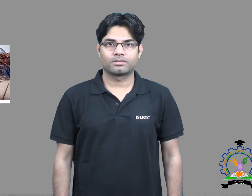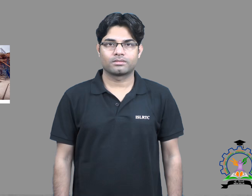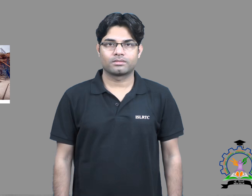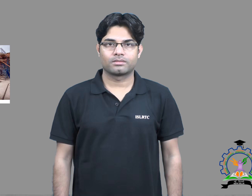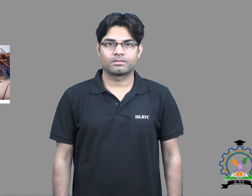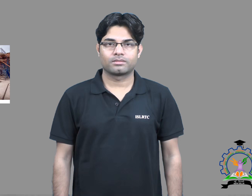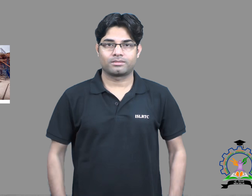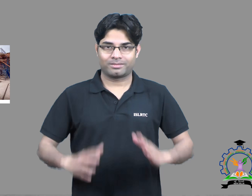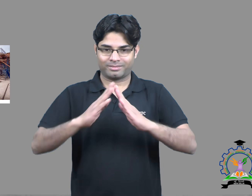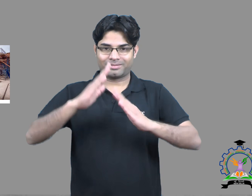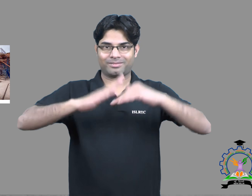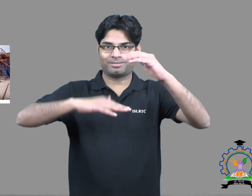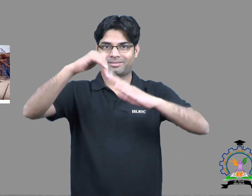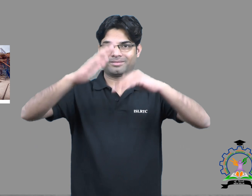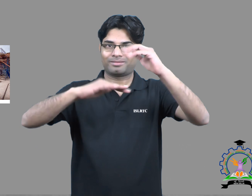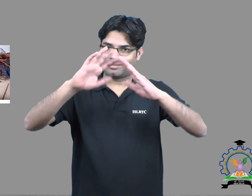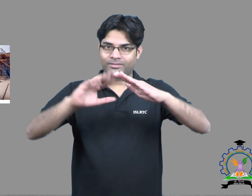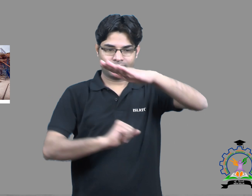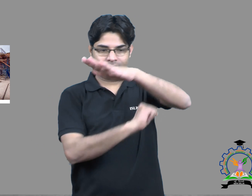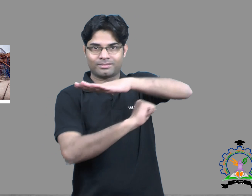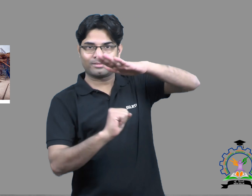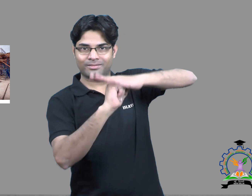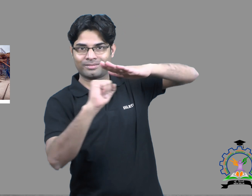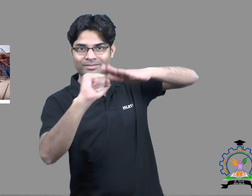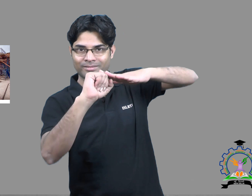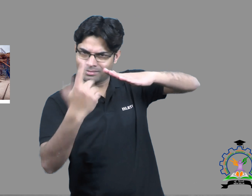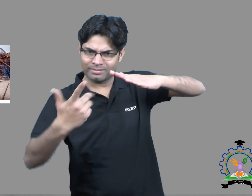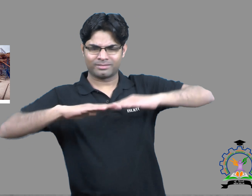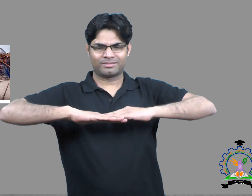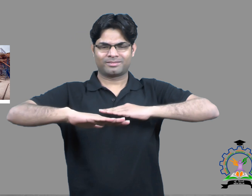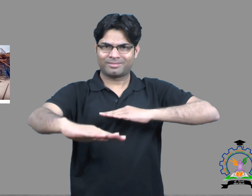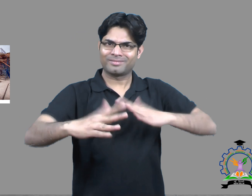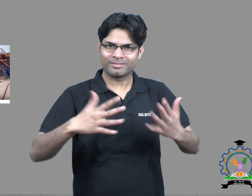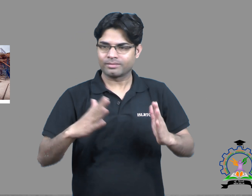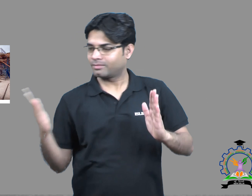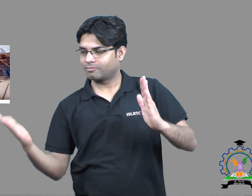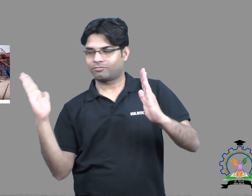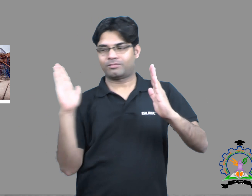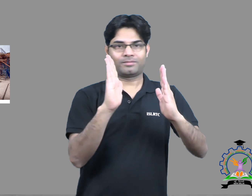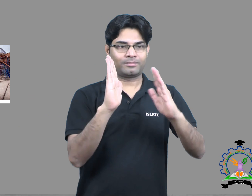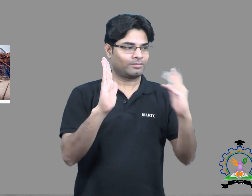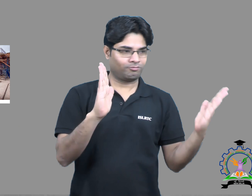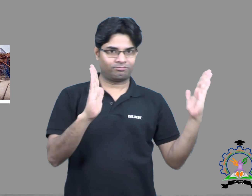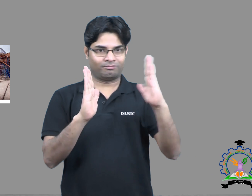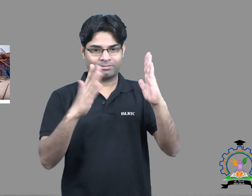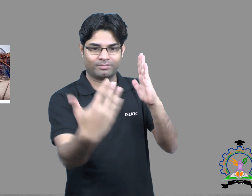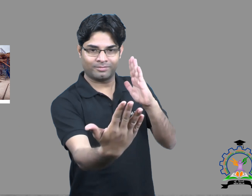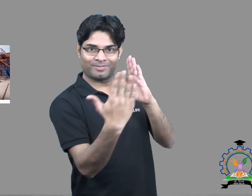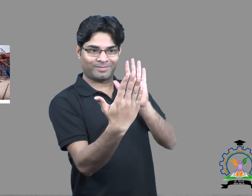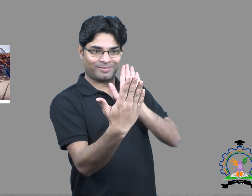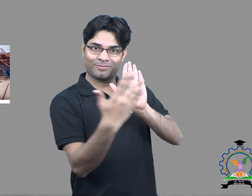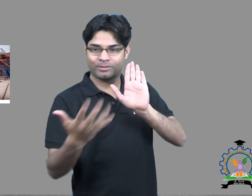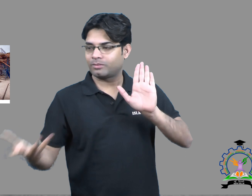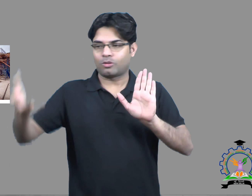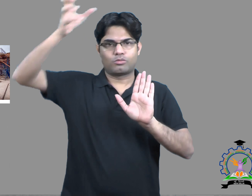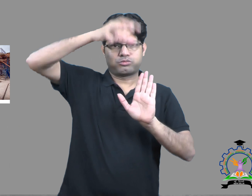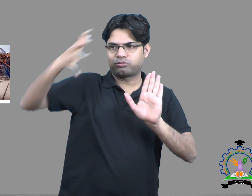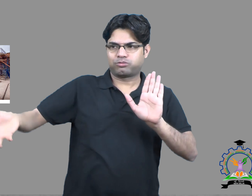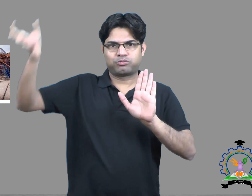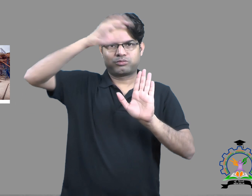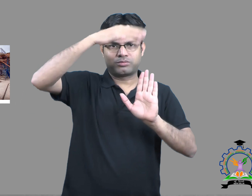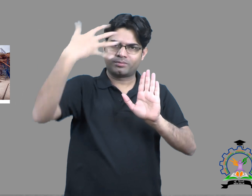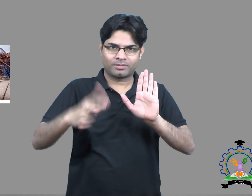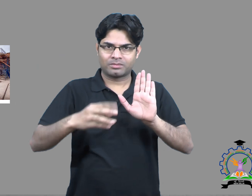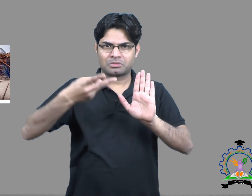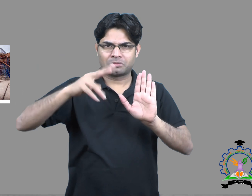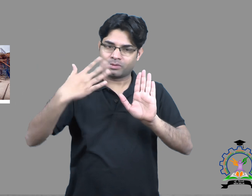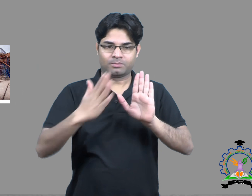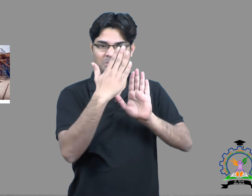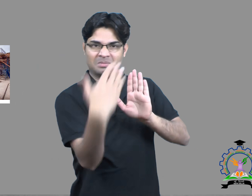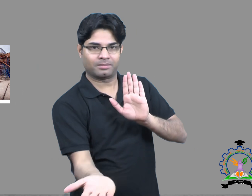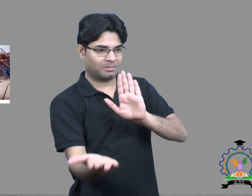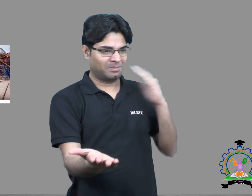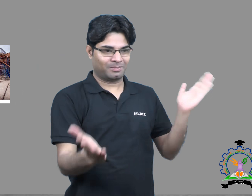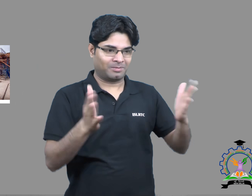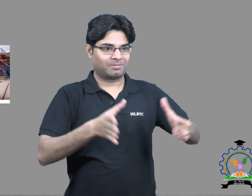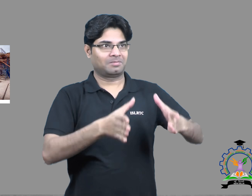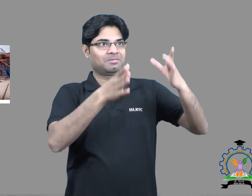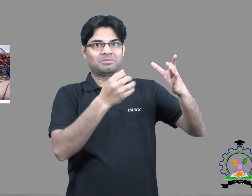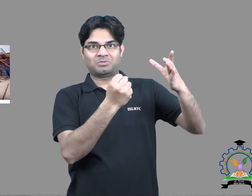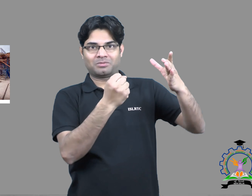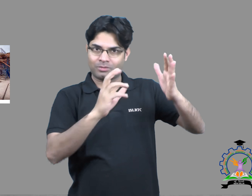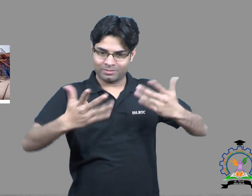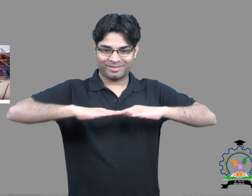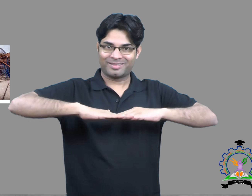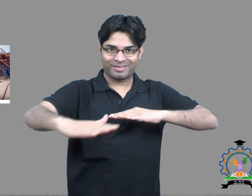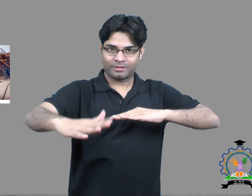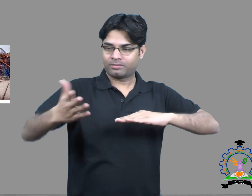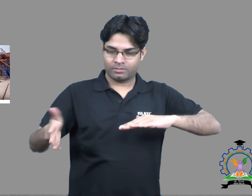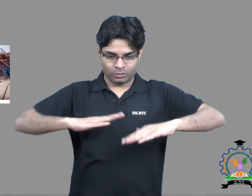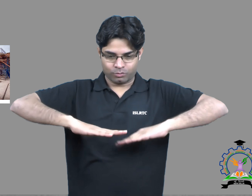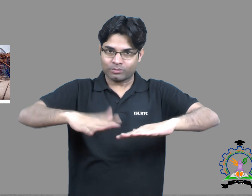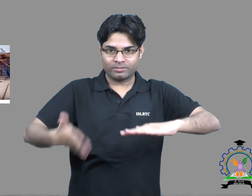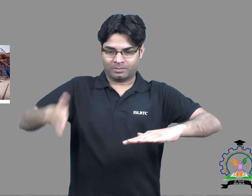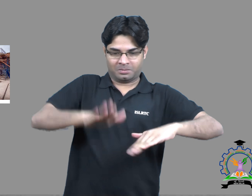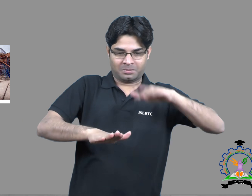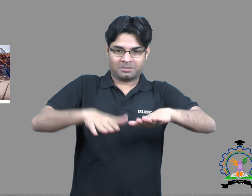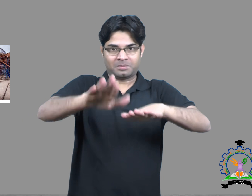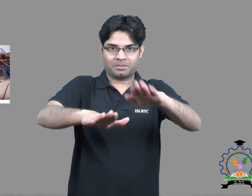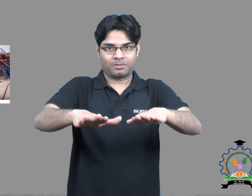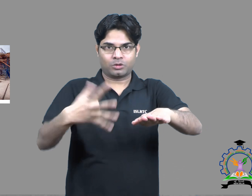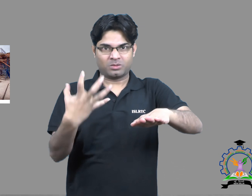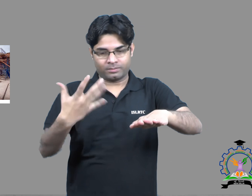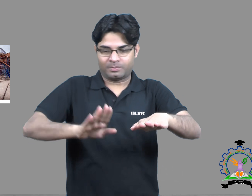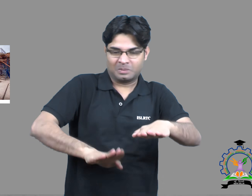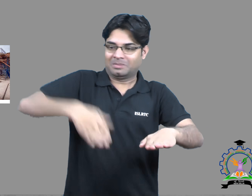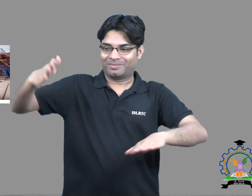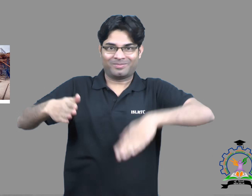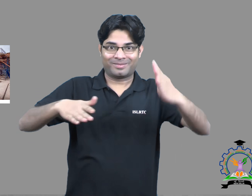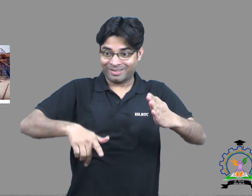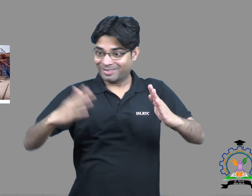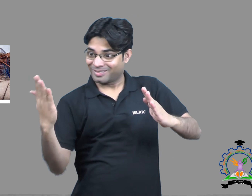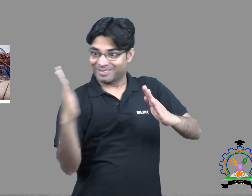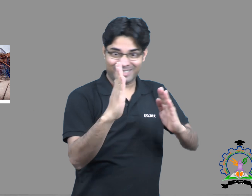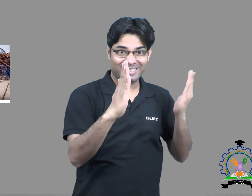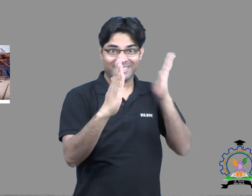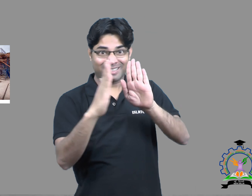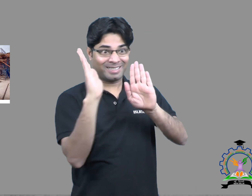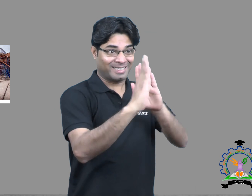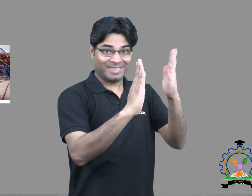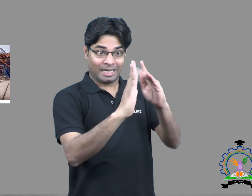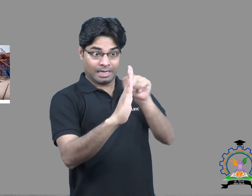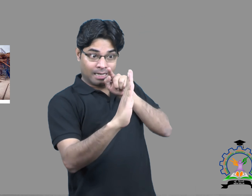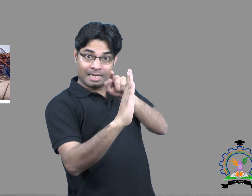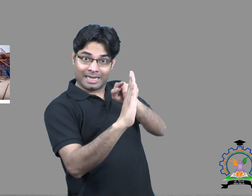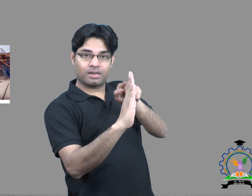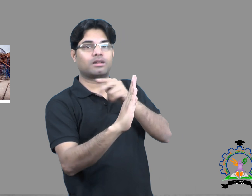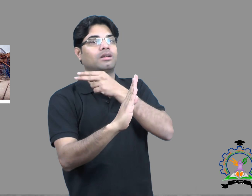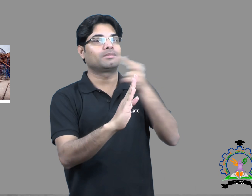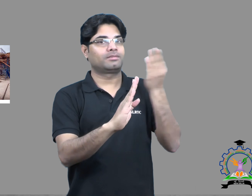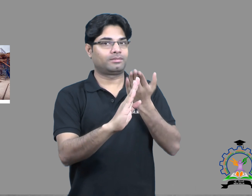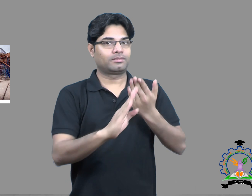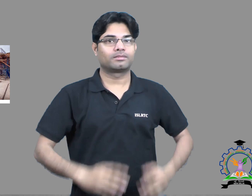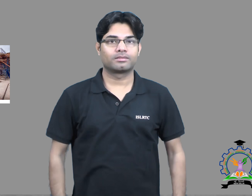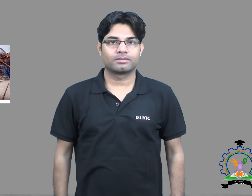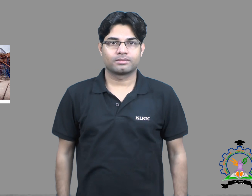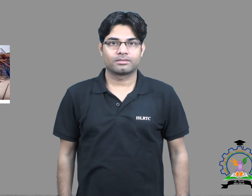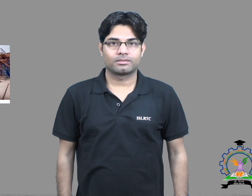Pillar